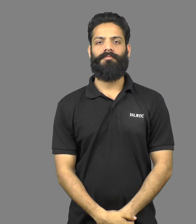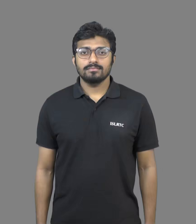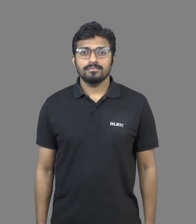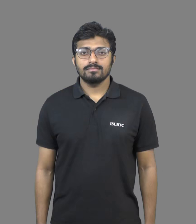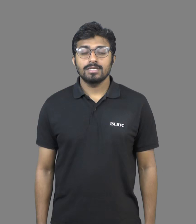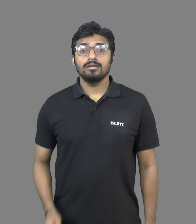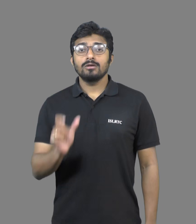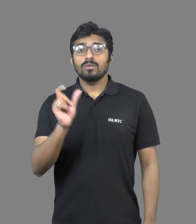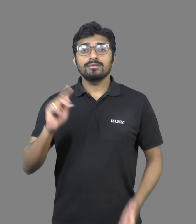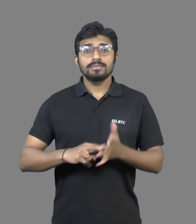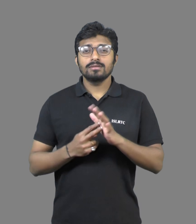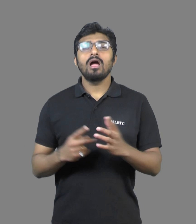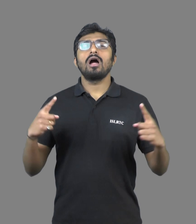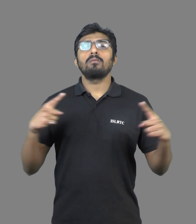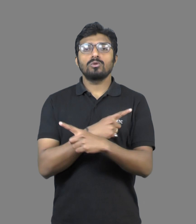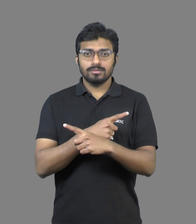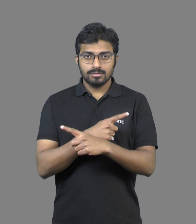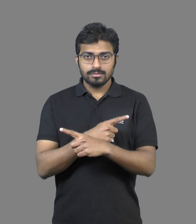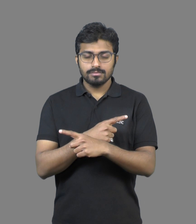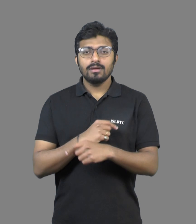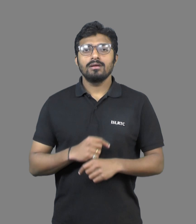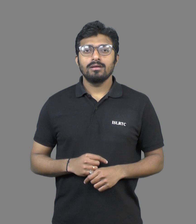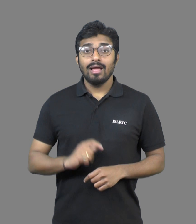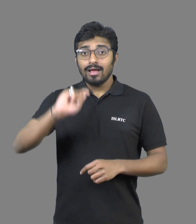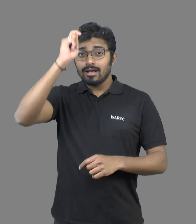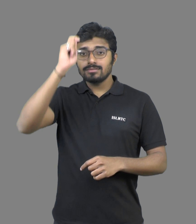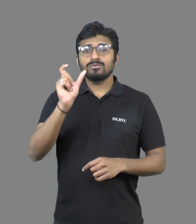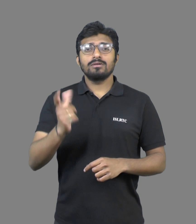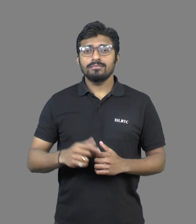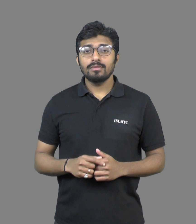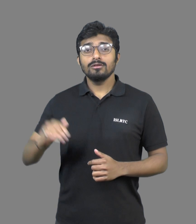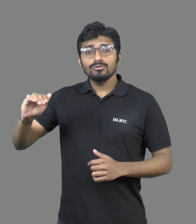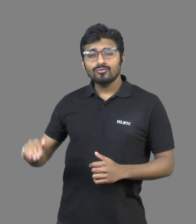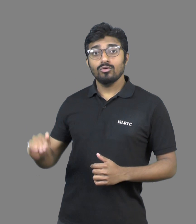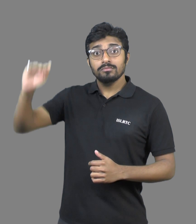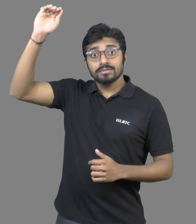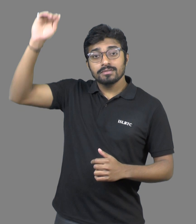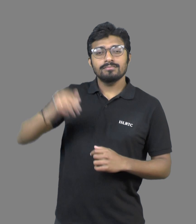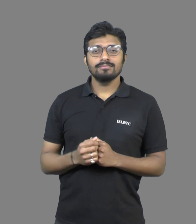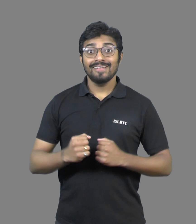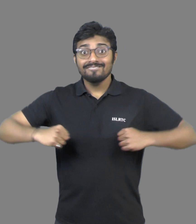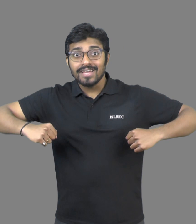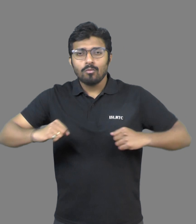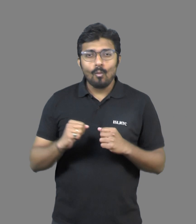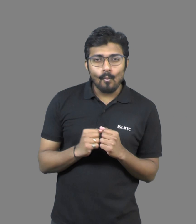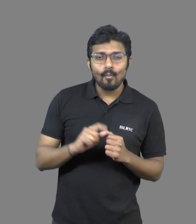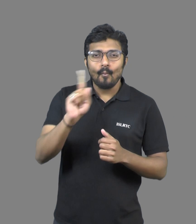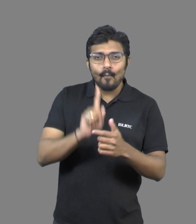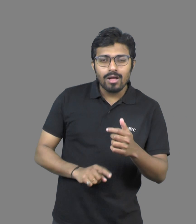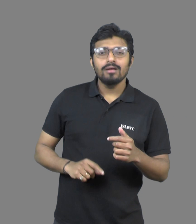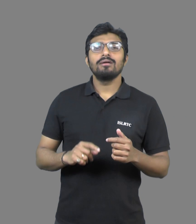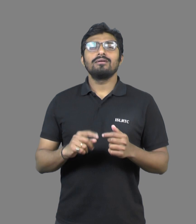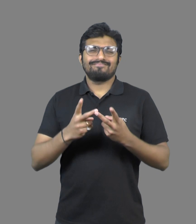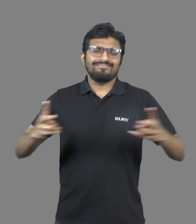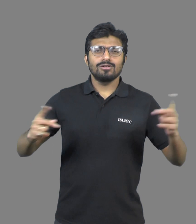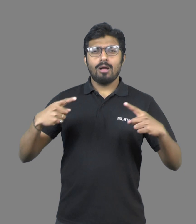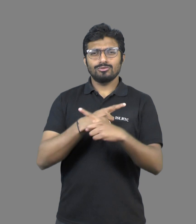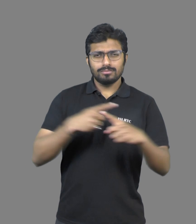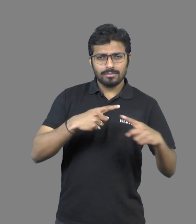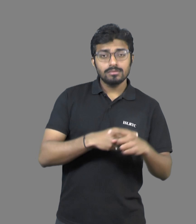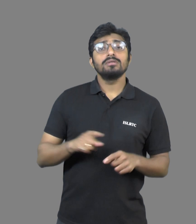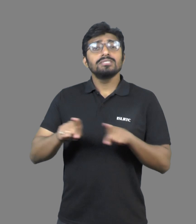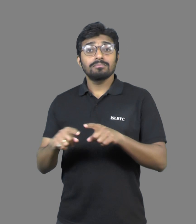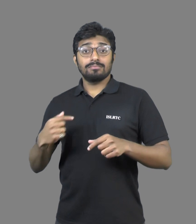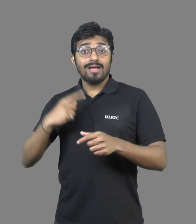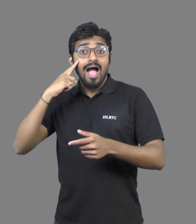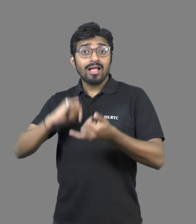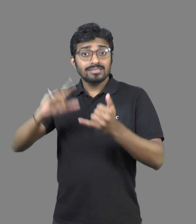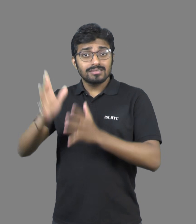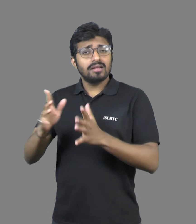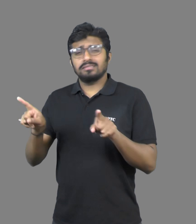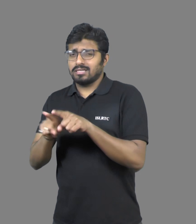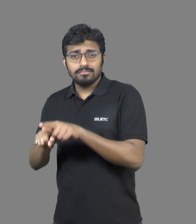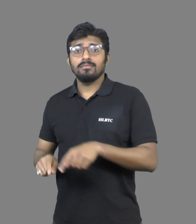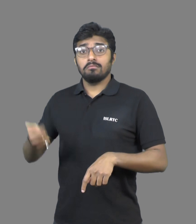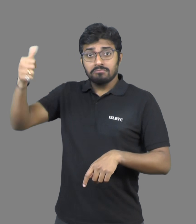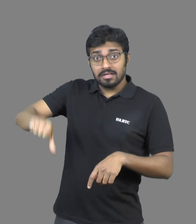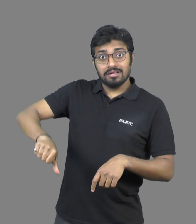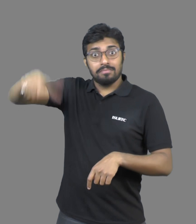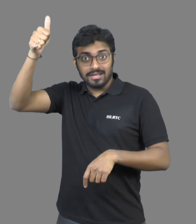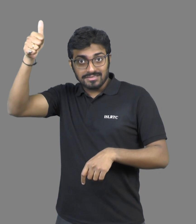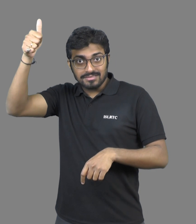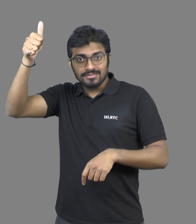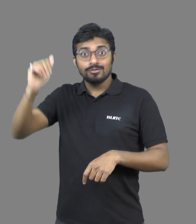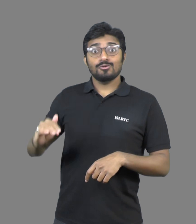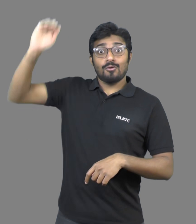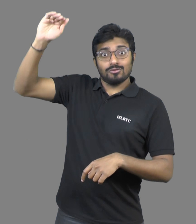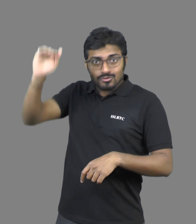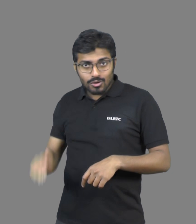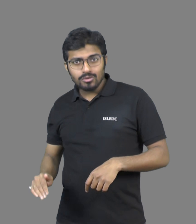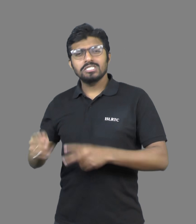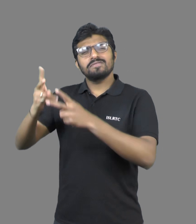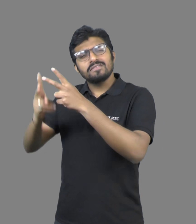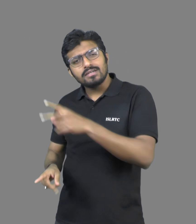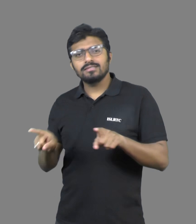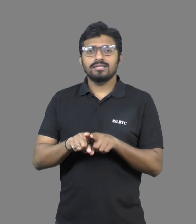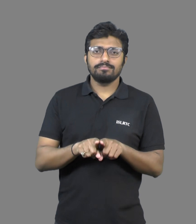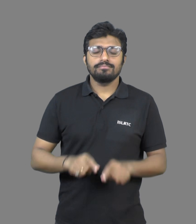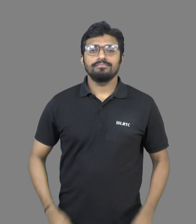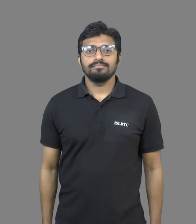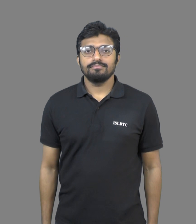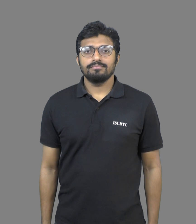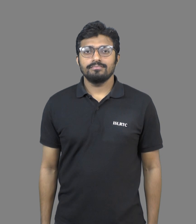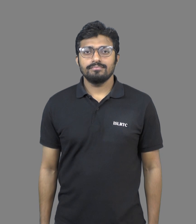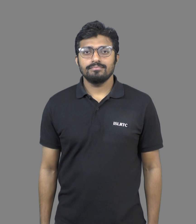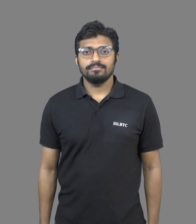Antonymy